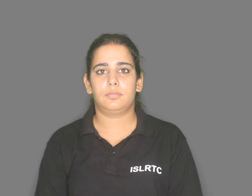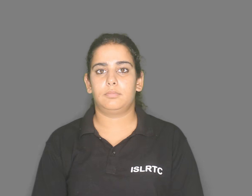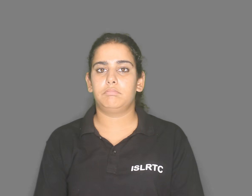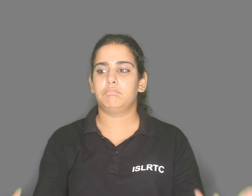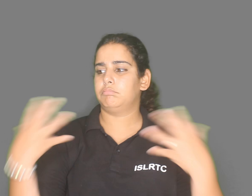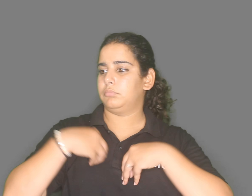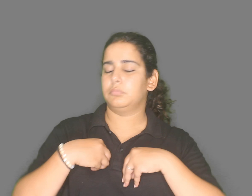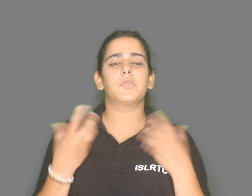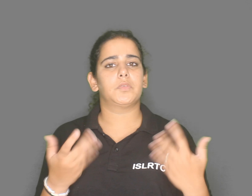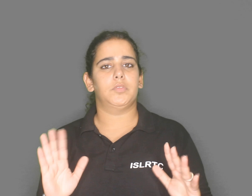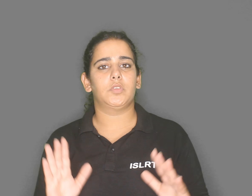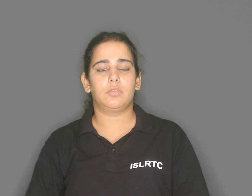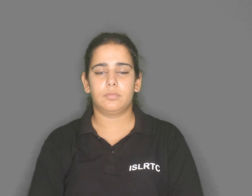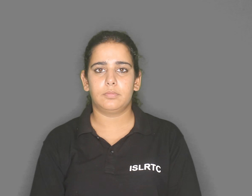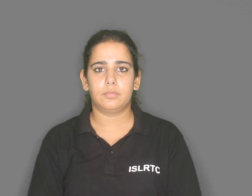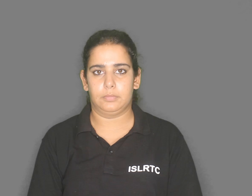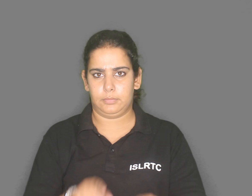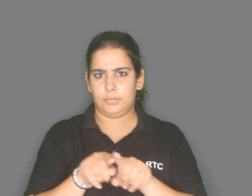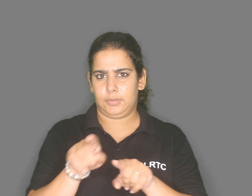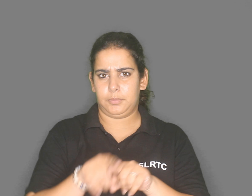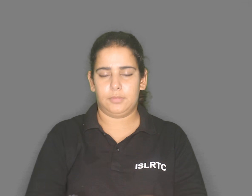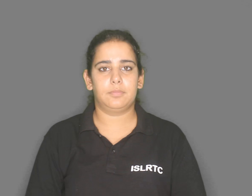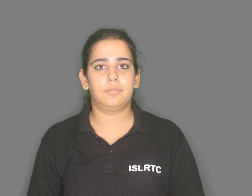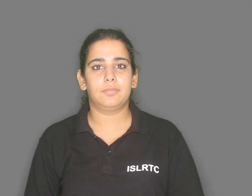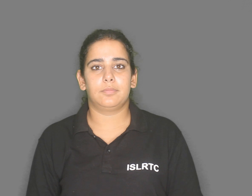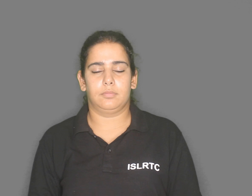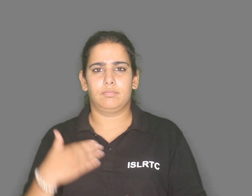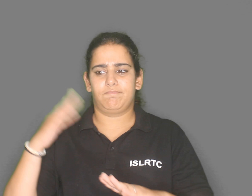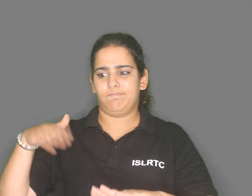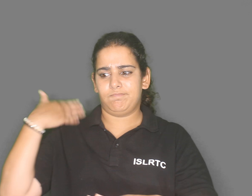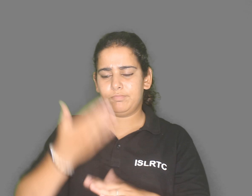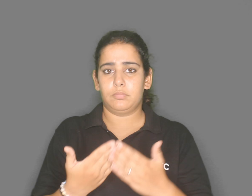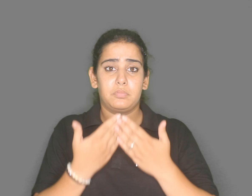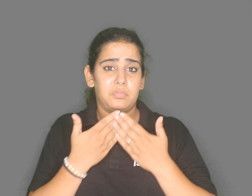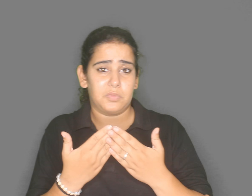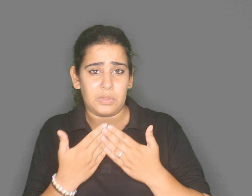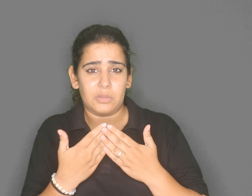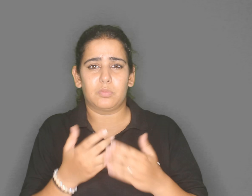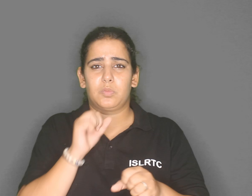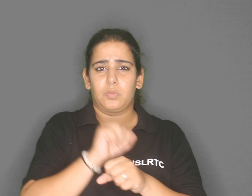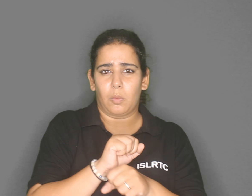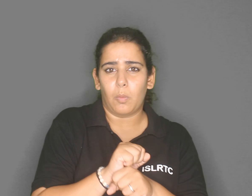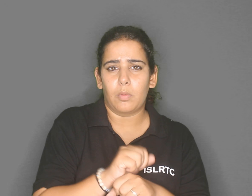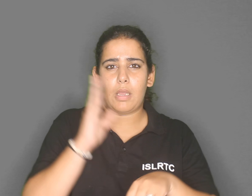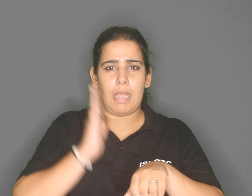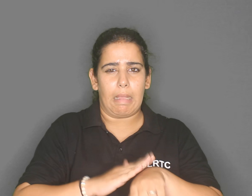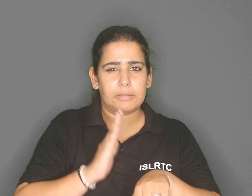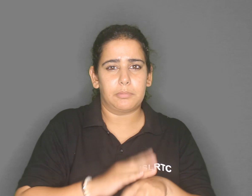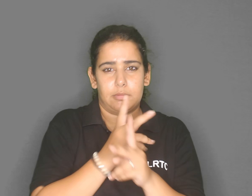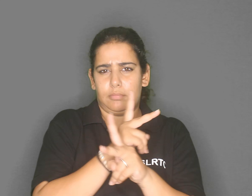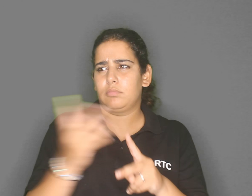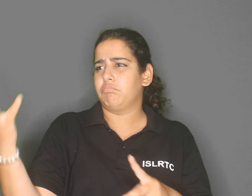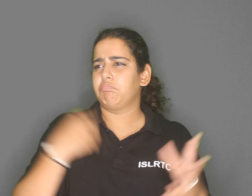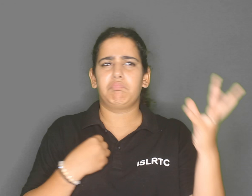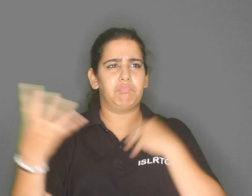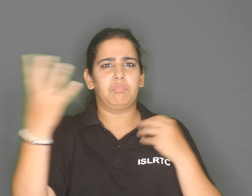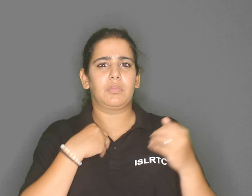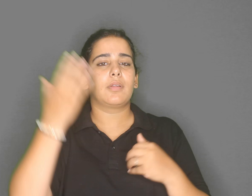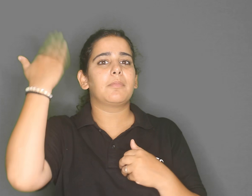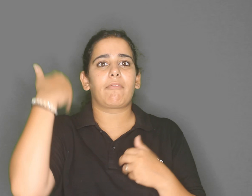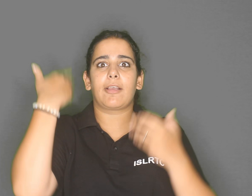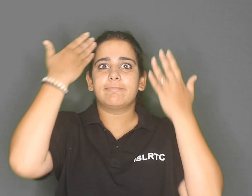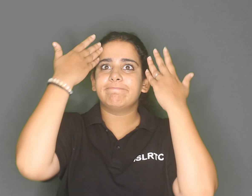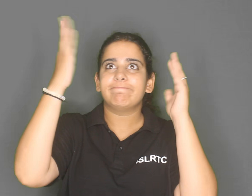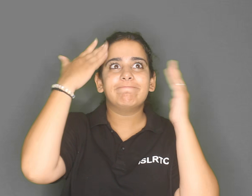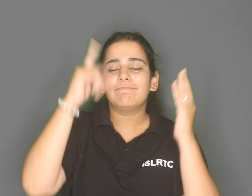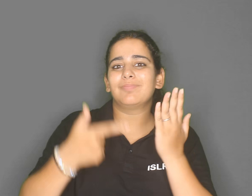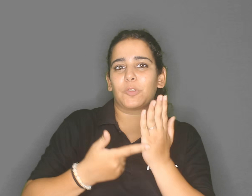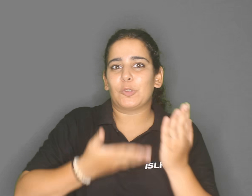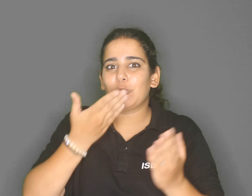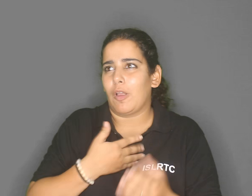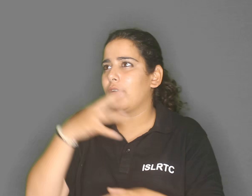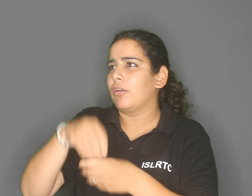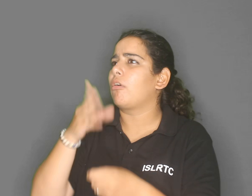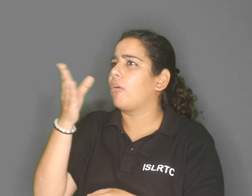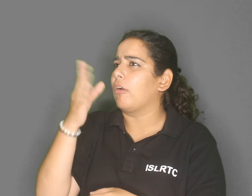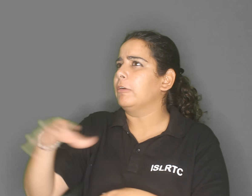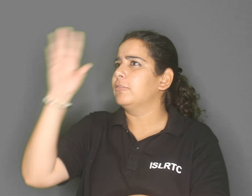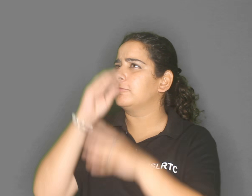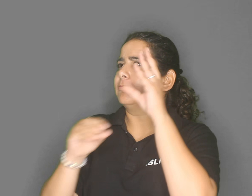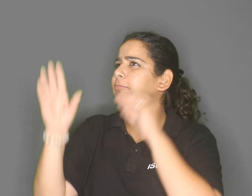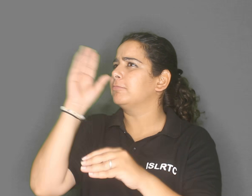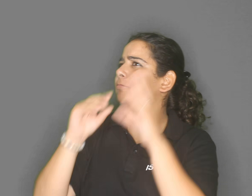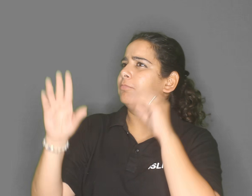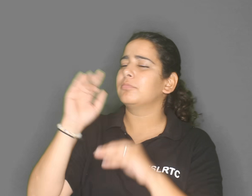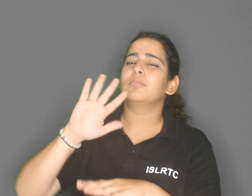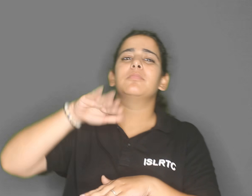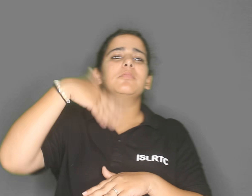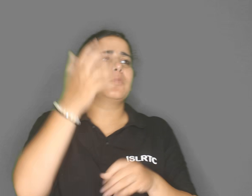Backend The part of a computer program or system that deals with data and that the user does not see or control directly